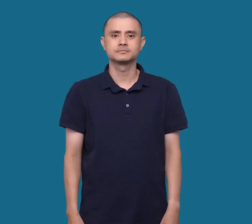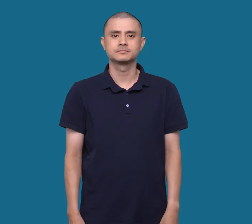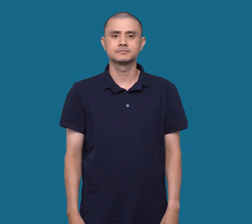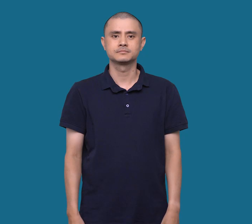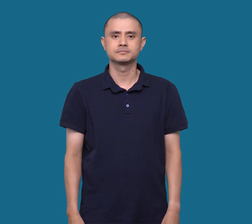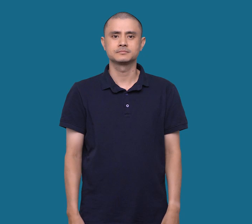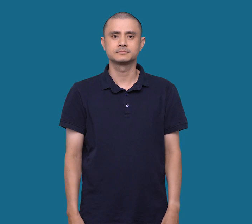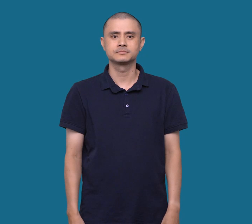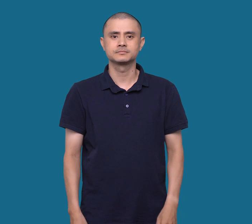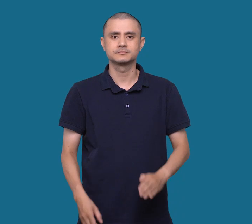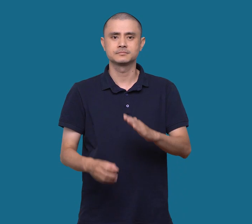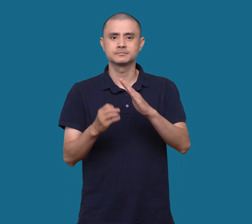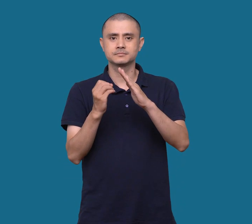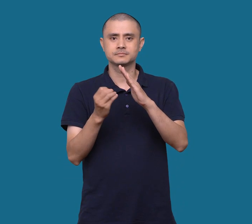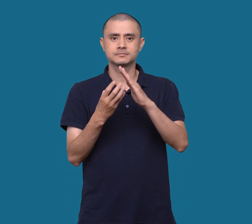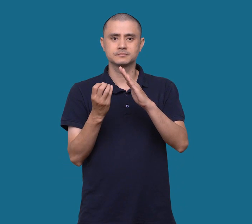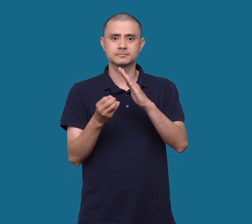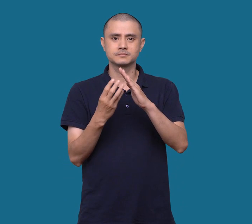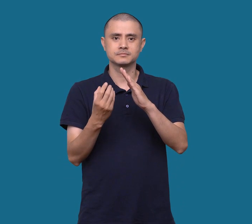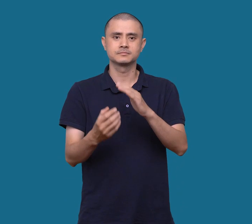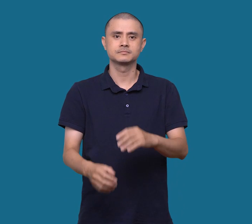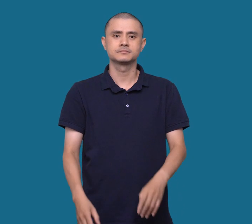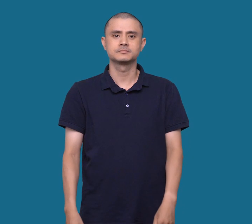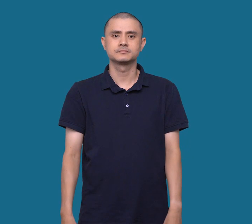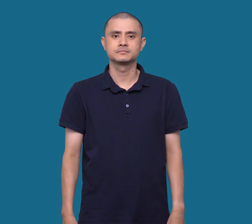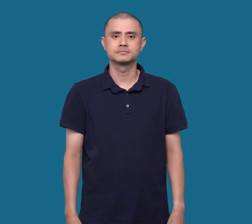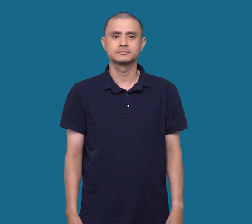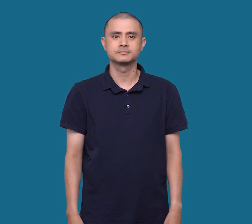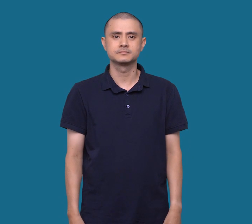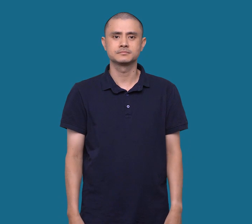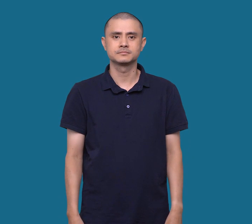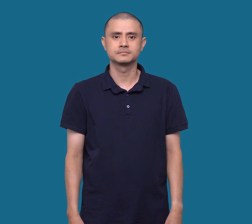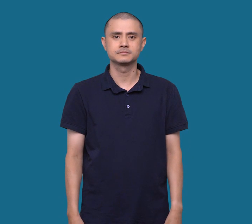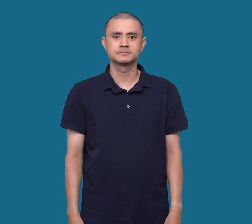địa chỉ